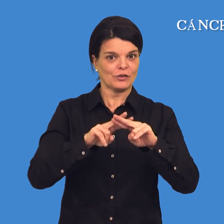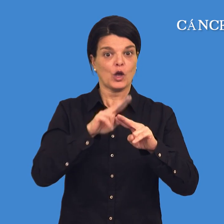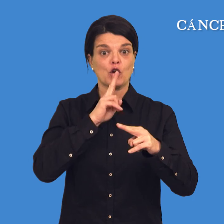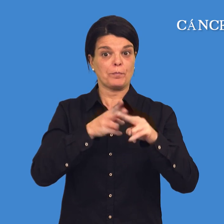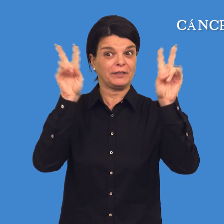nombre